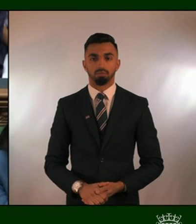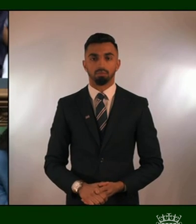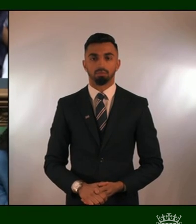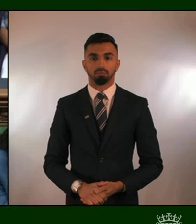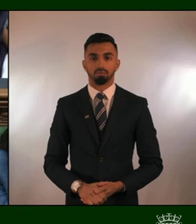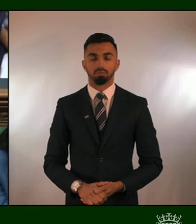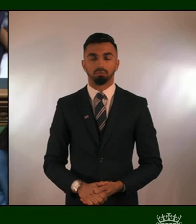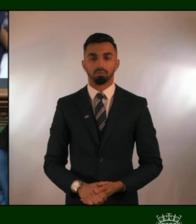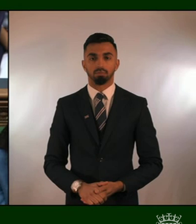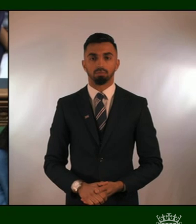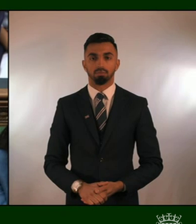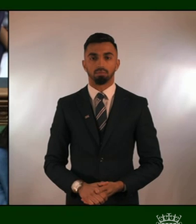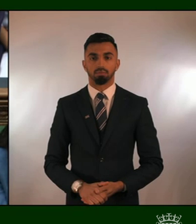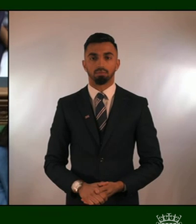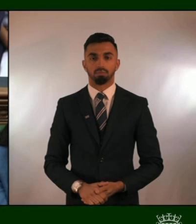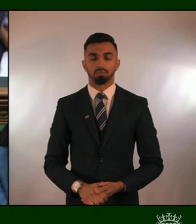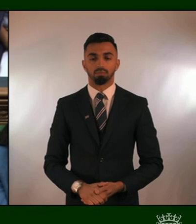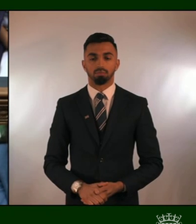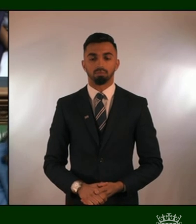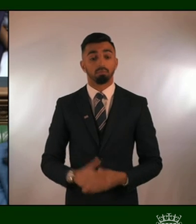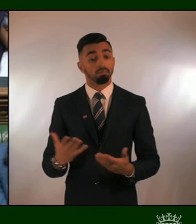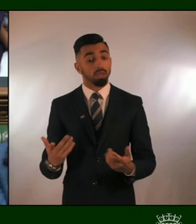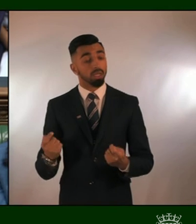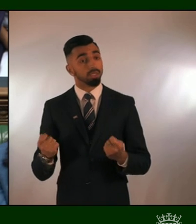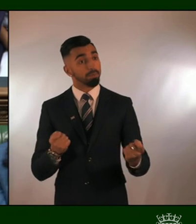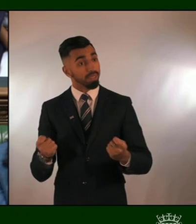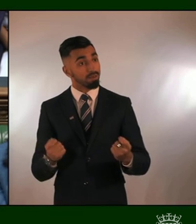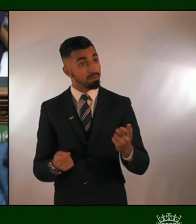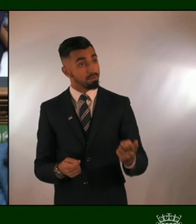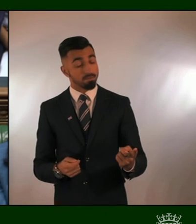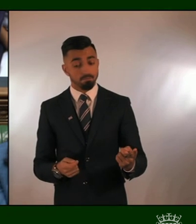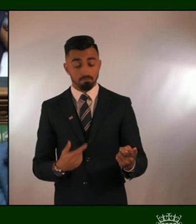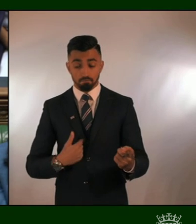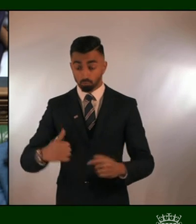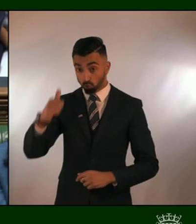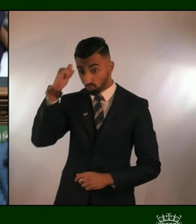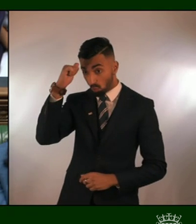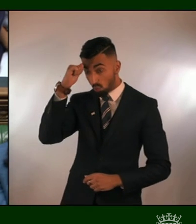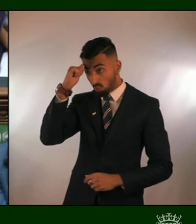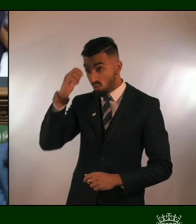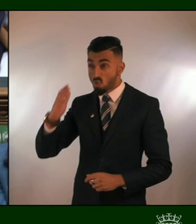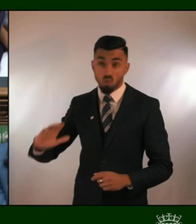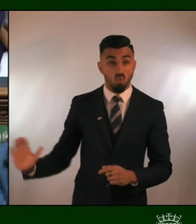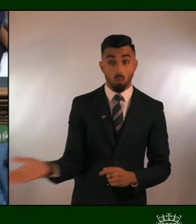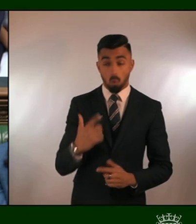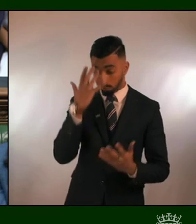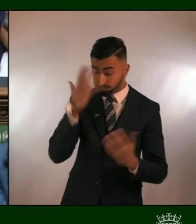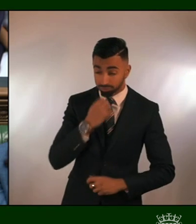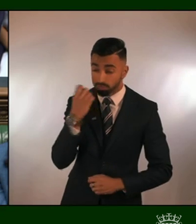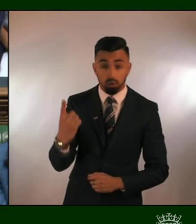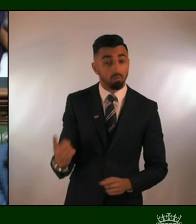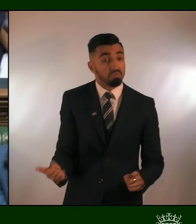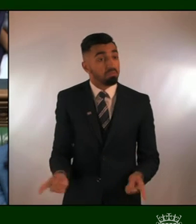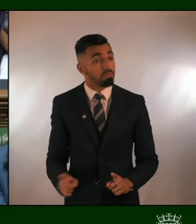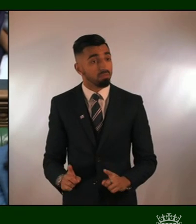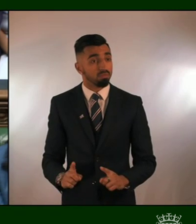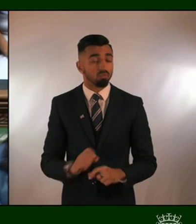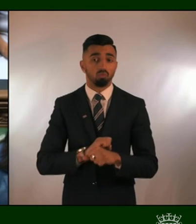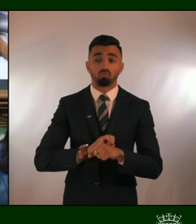Madam Deputy Speaker, I want to get straight to the issue most on everyone’s mind: coronavirus covid-19.